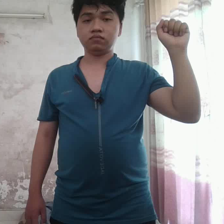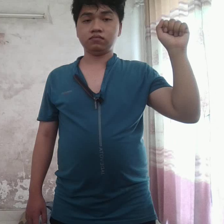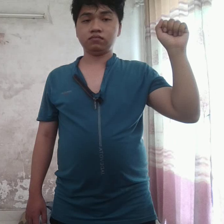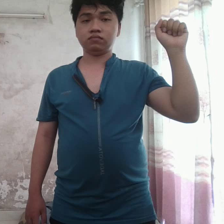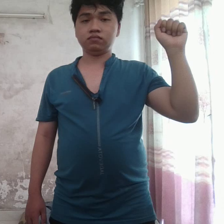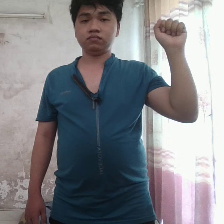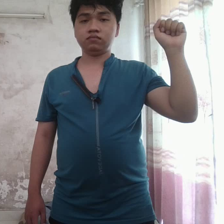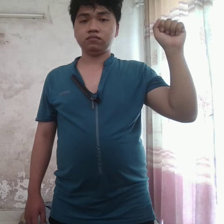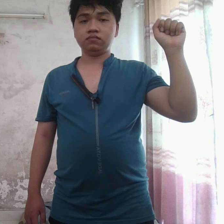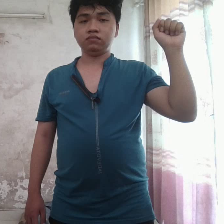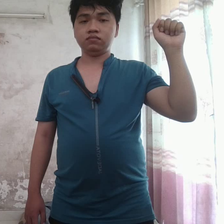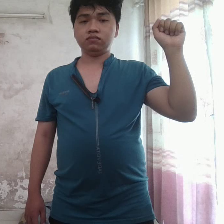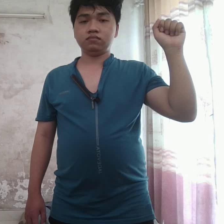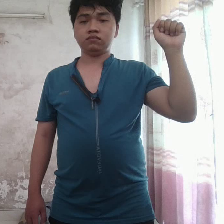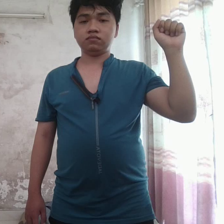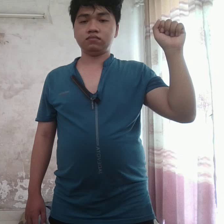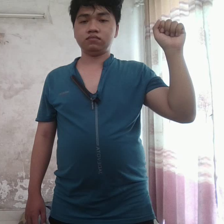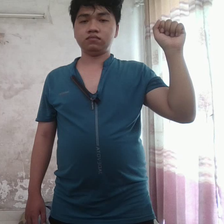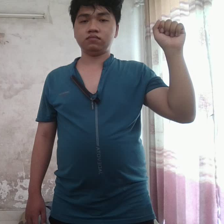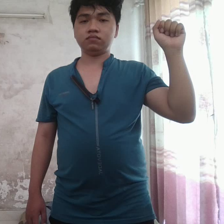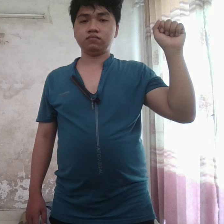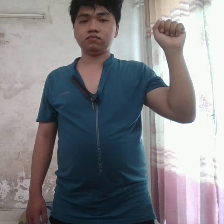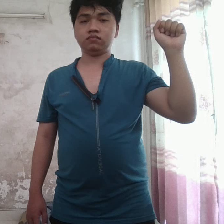a